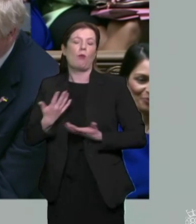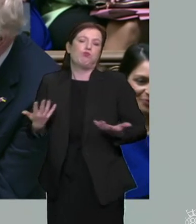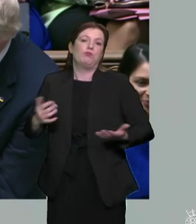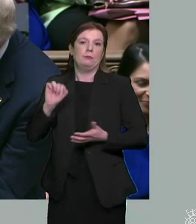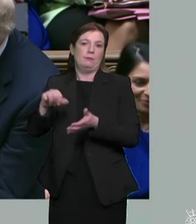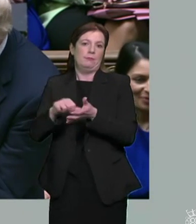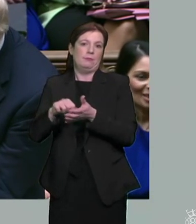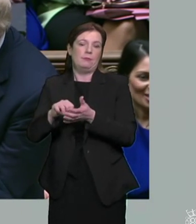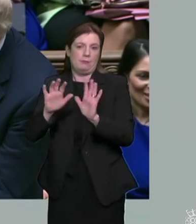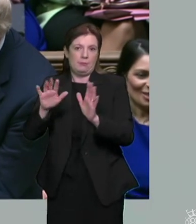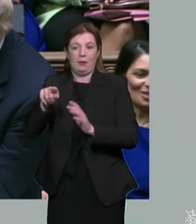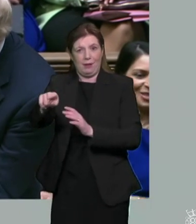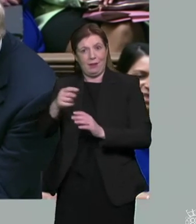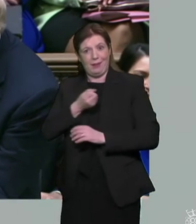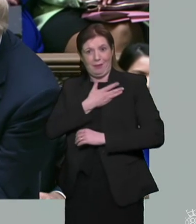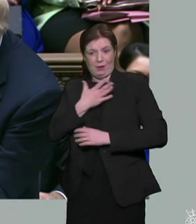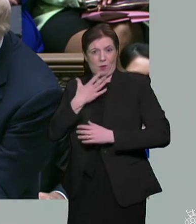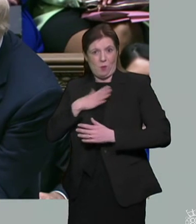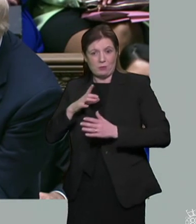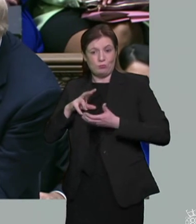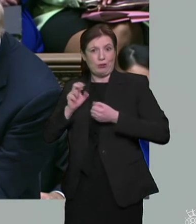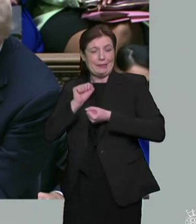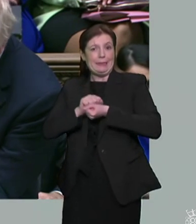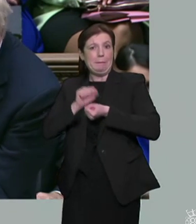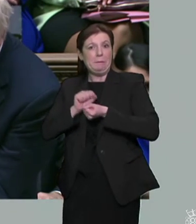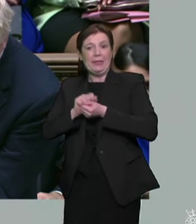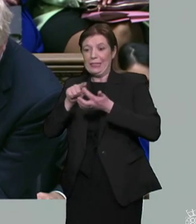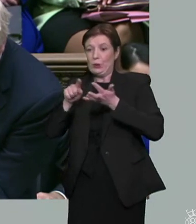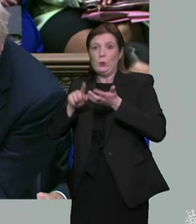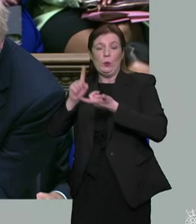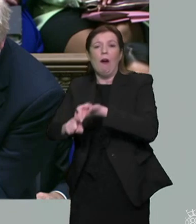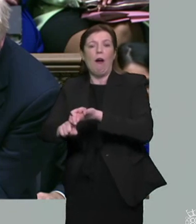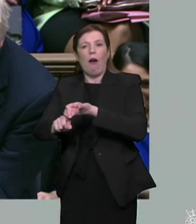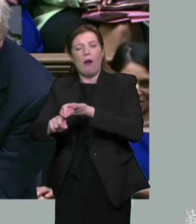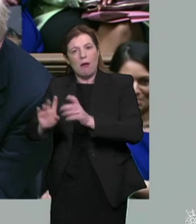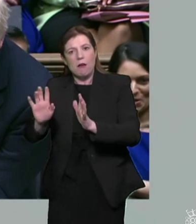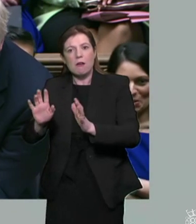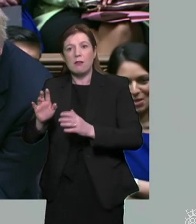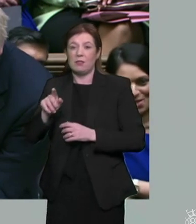He would have kept us unable to change it and unable to get out of it.